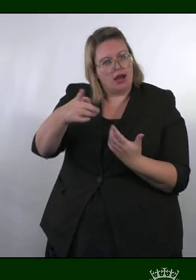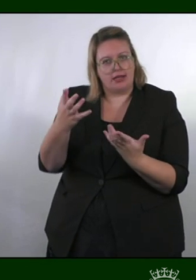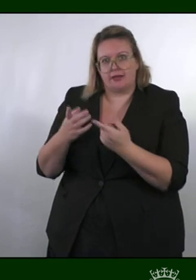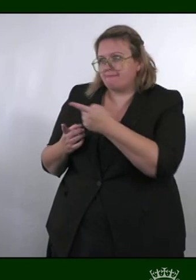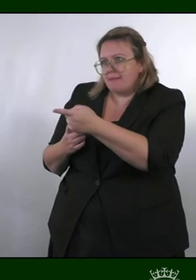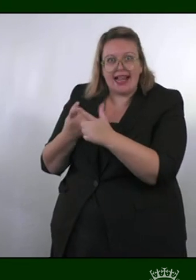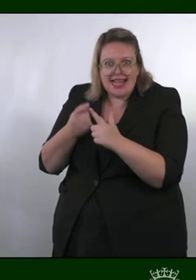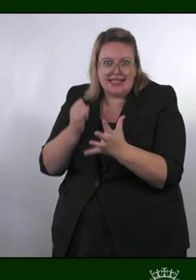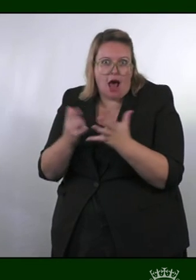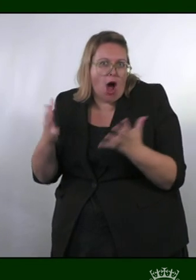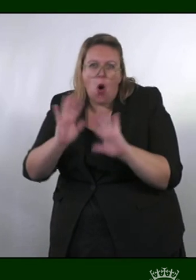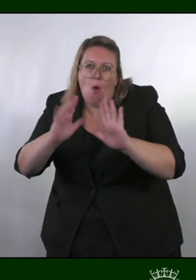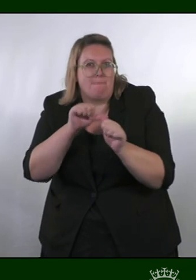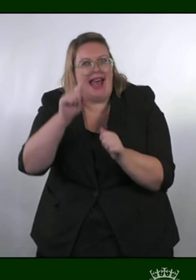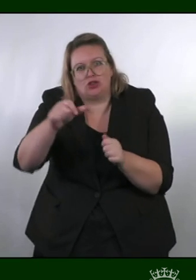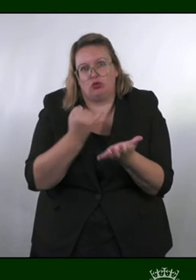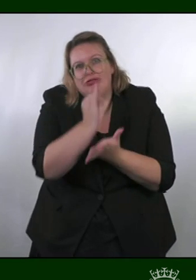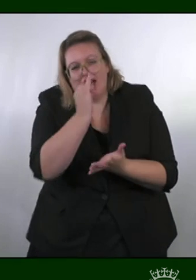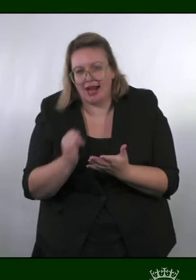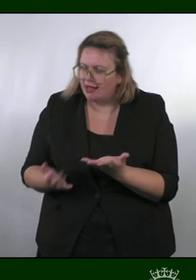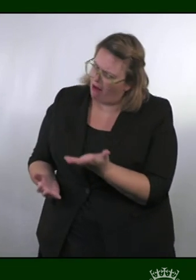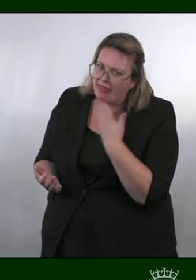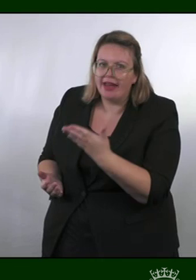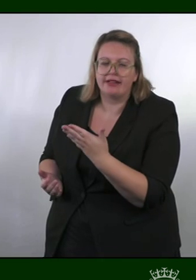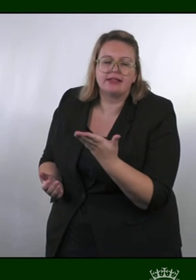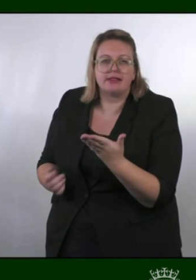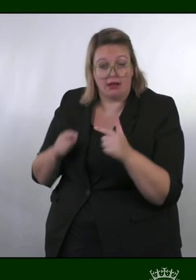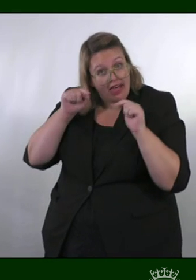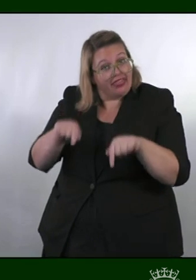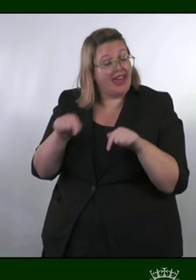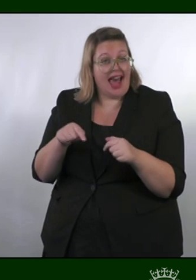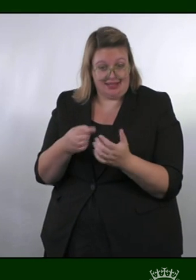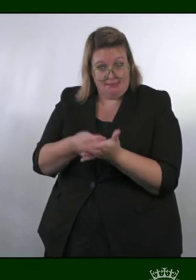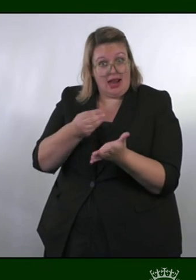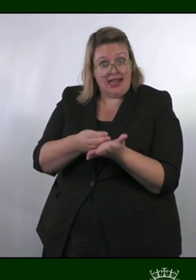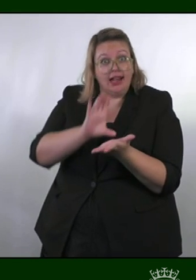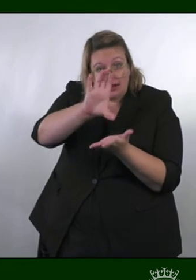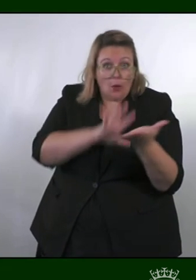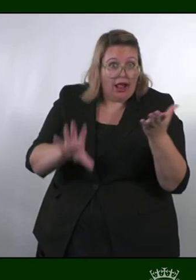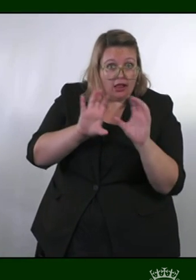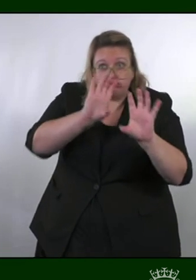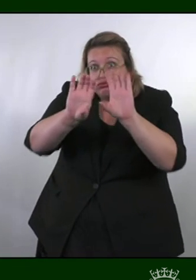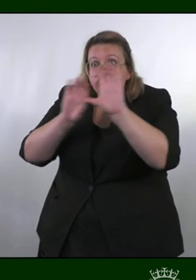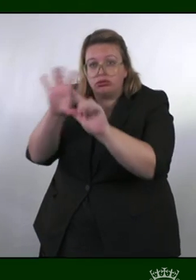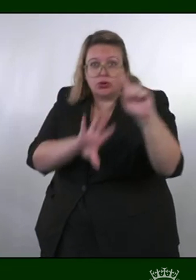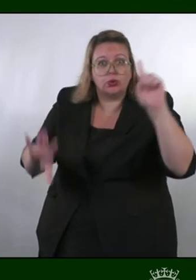and learned Gentleman. I can tell the House today that that cash will be distributed to the boroughs of Greater Manchester.